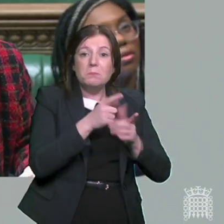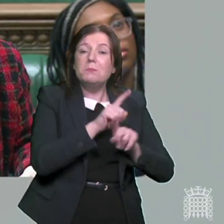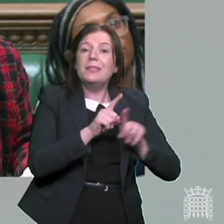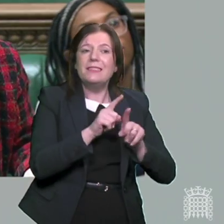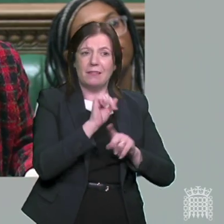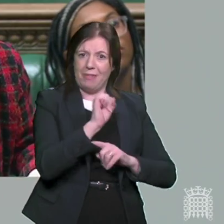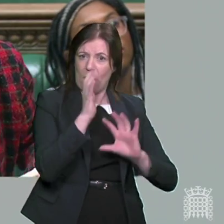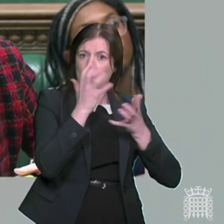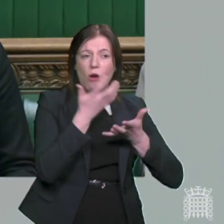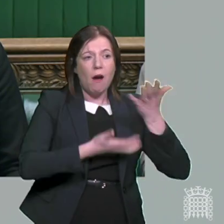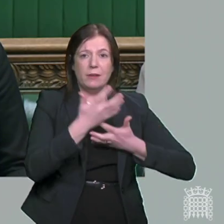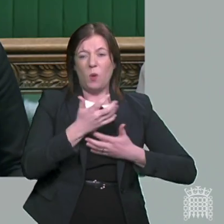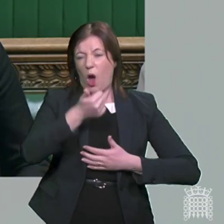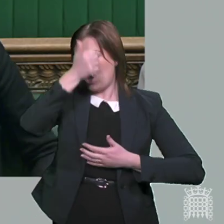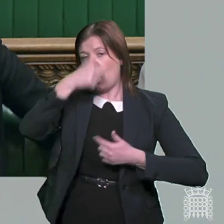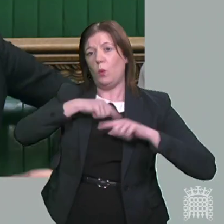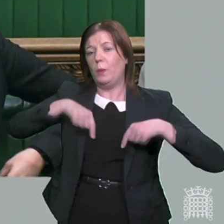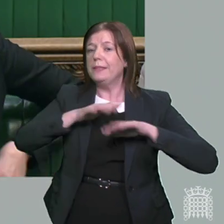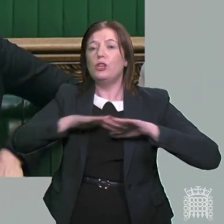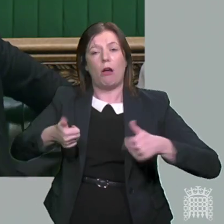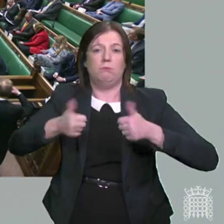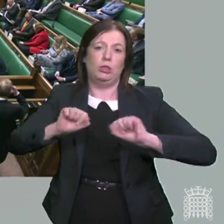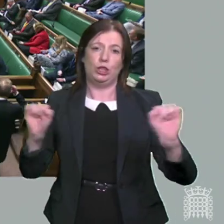I recognise that there is still progress to be made in this space.